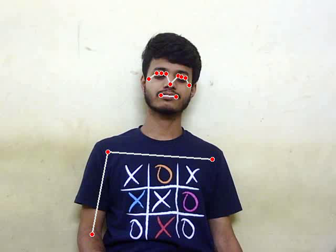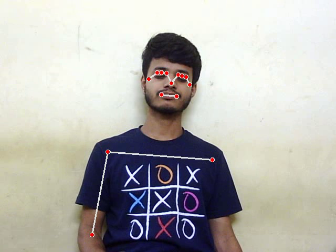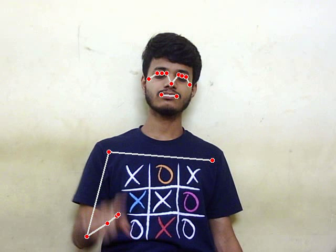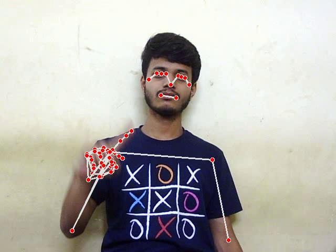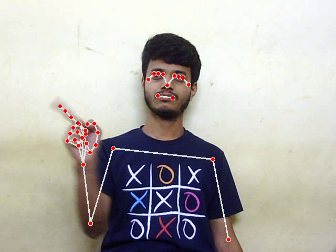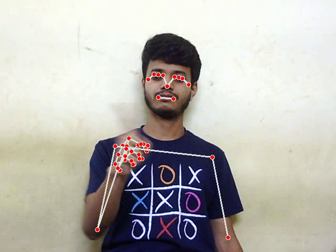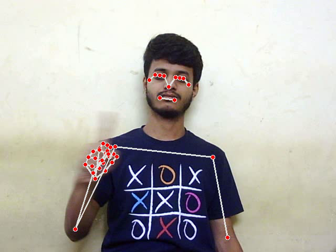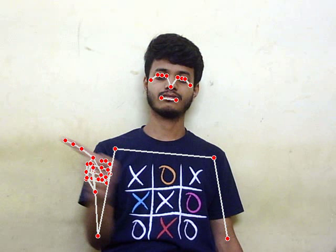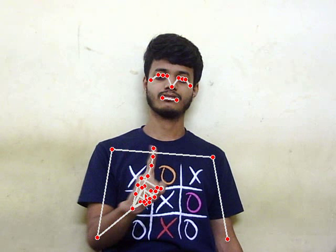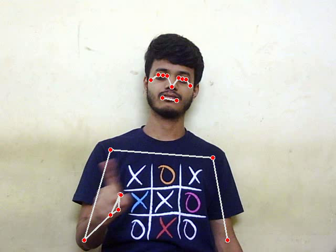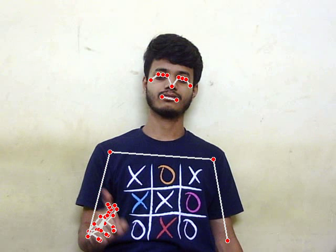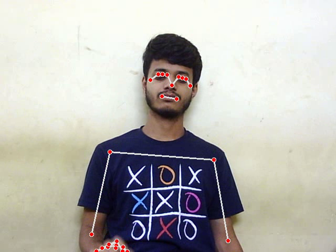where